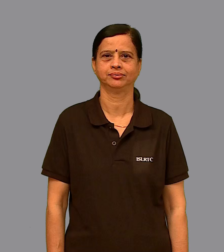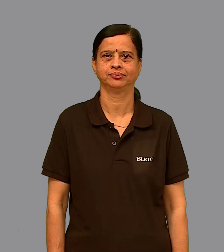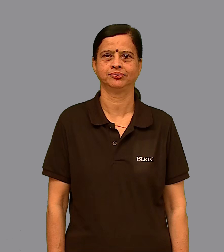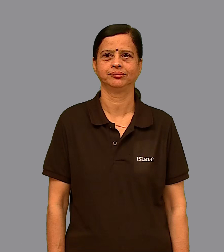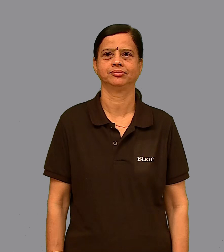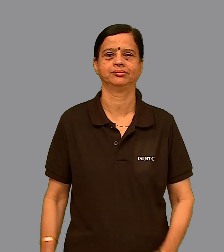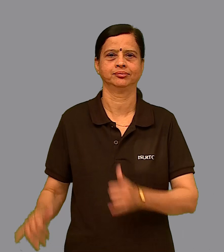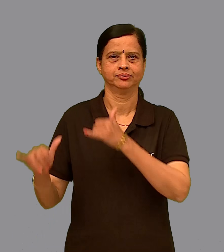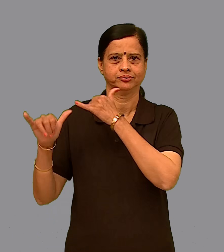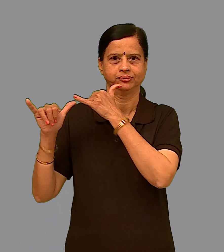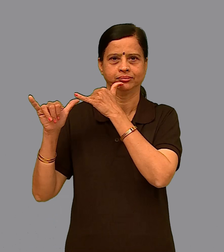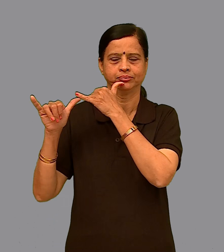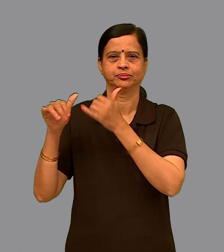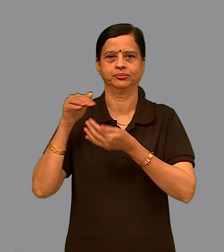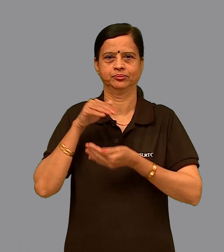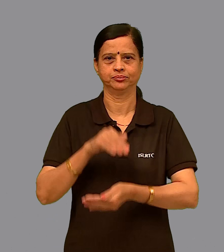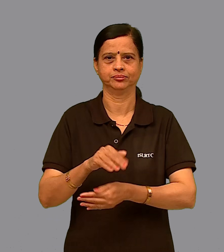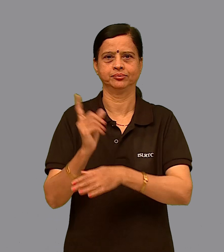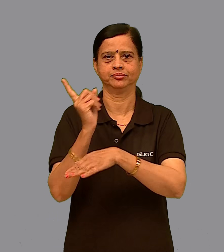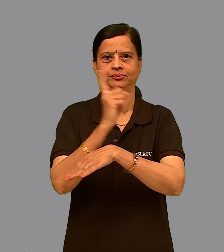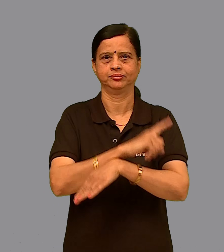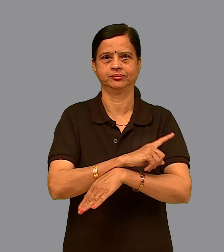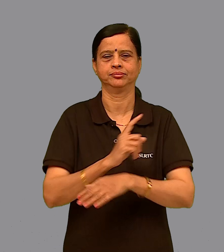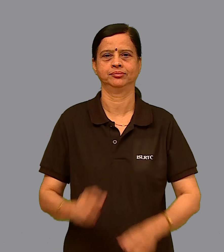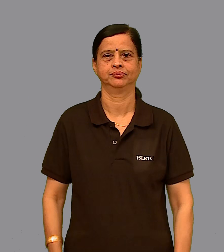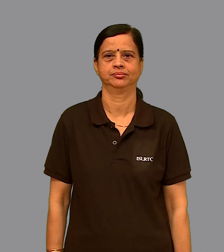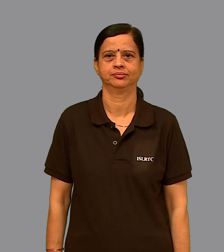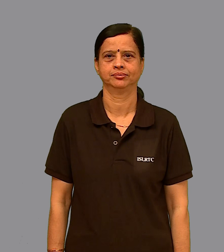Janmashtami